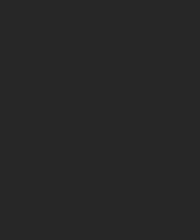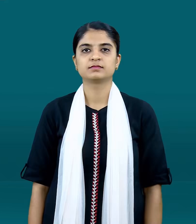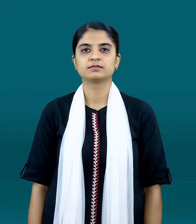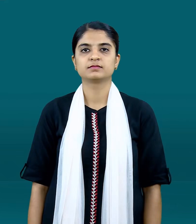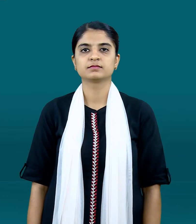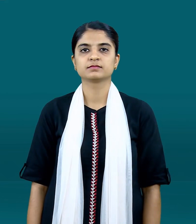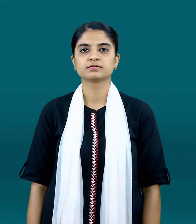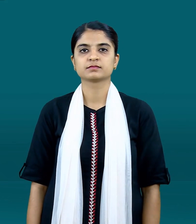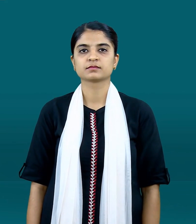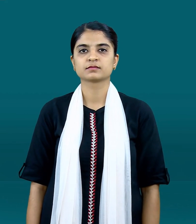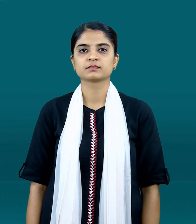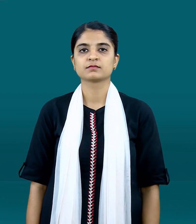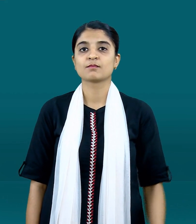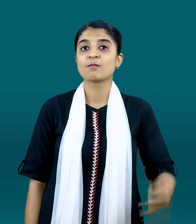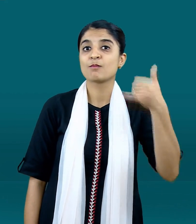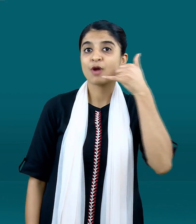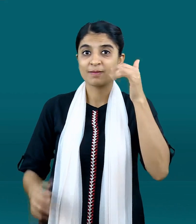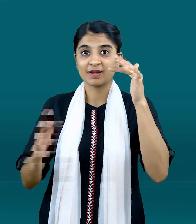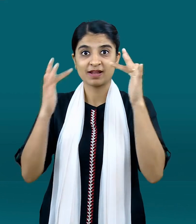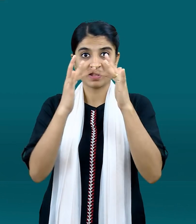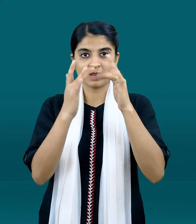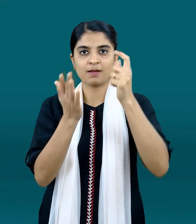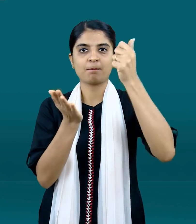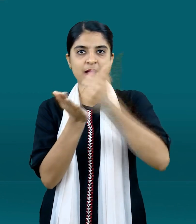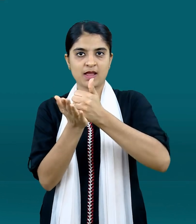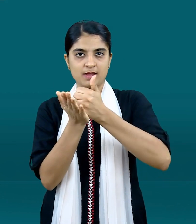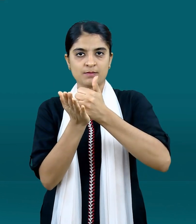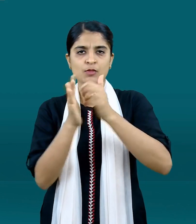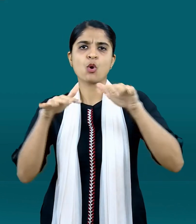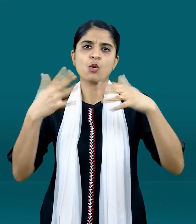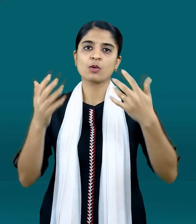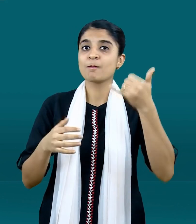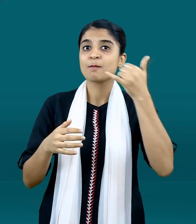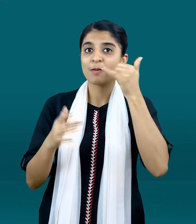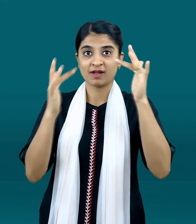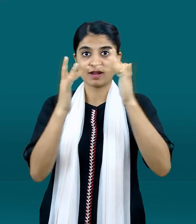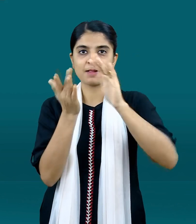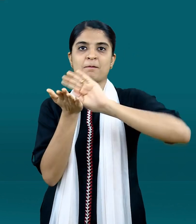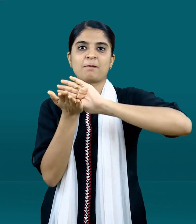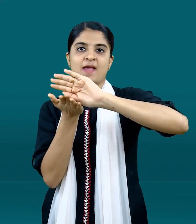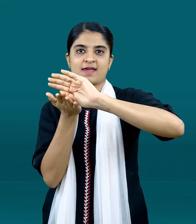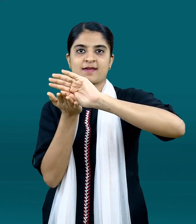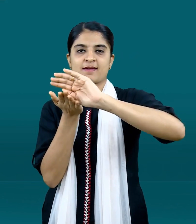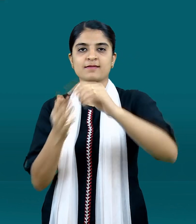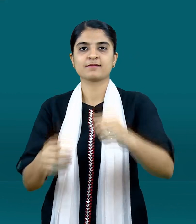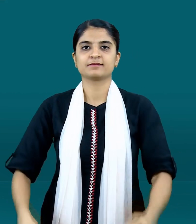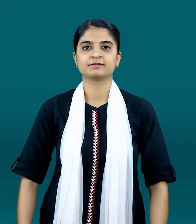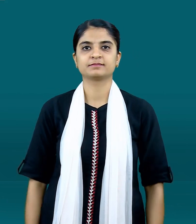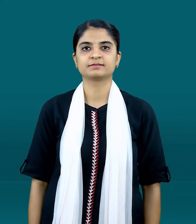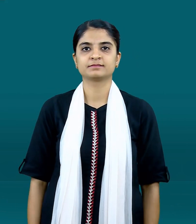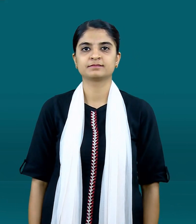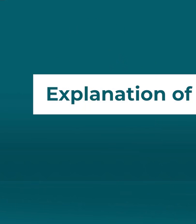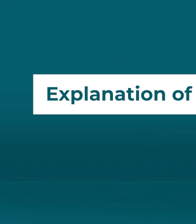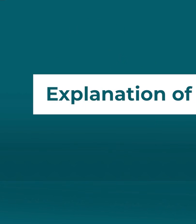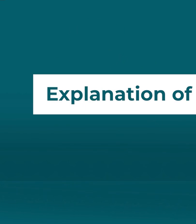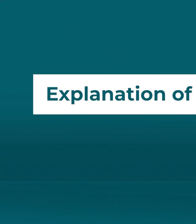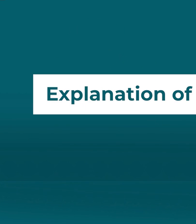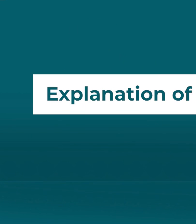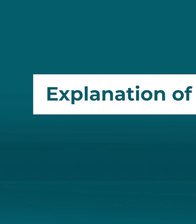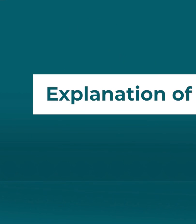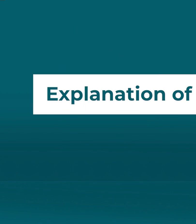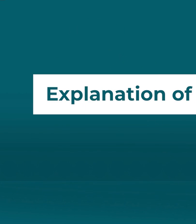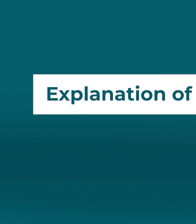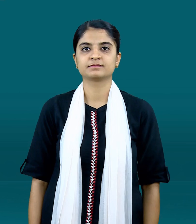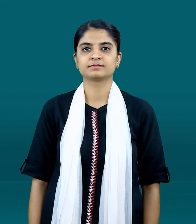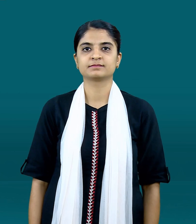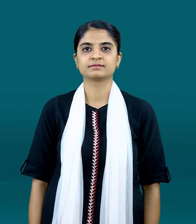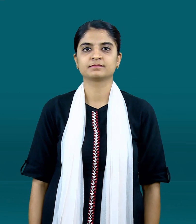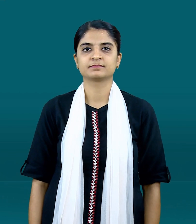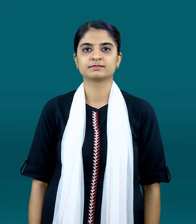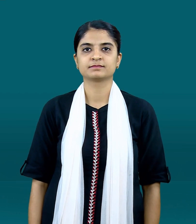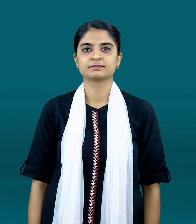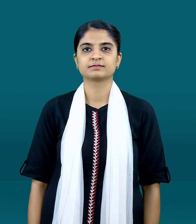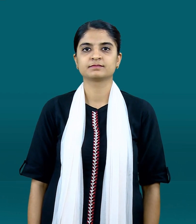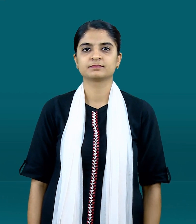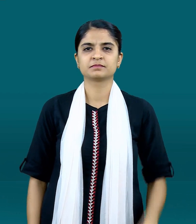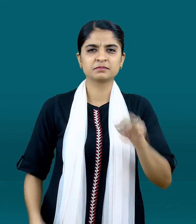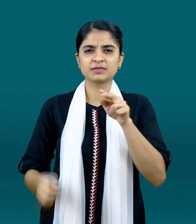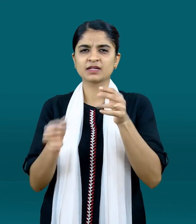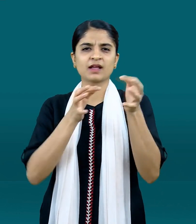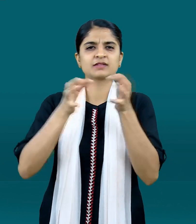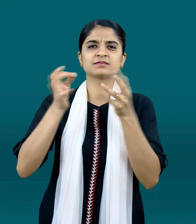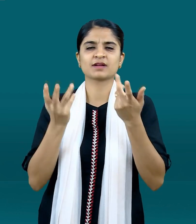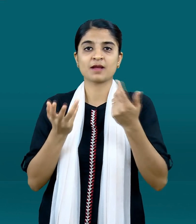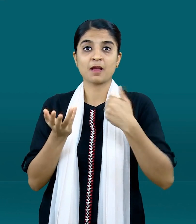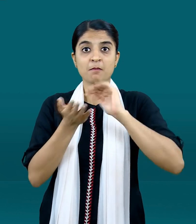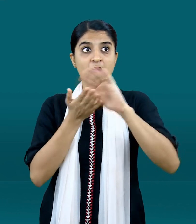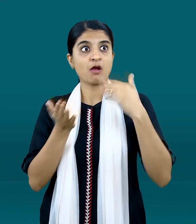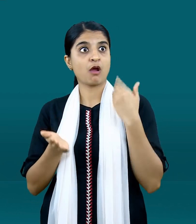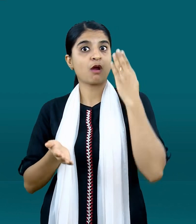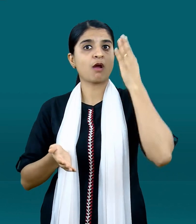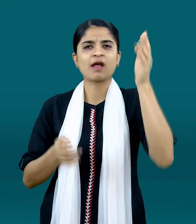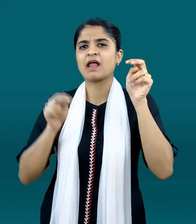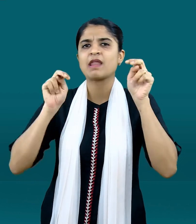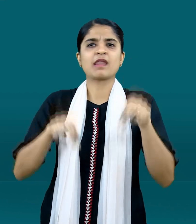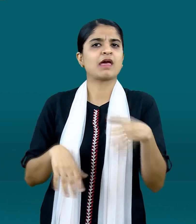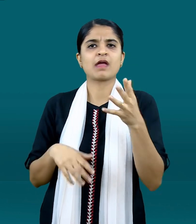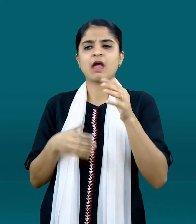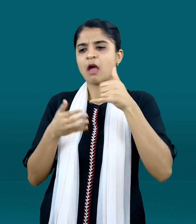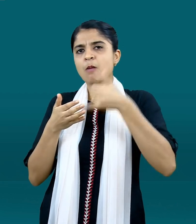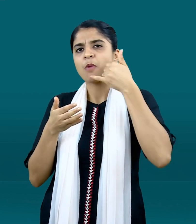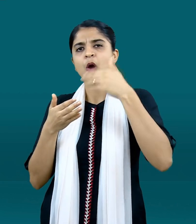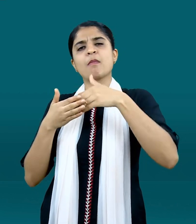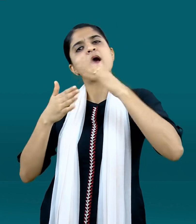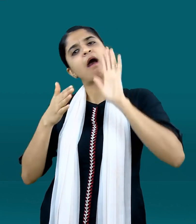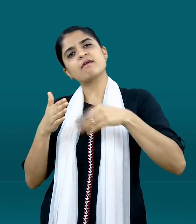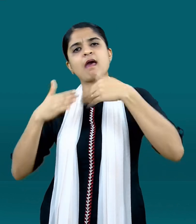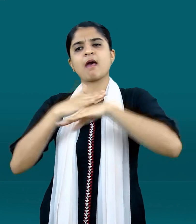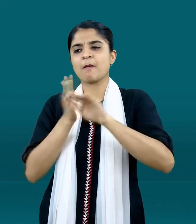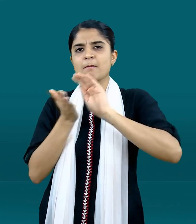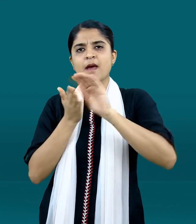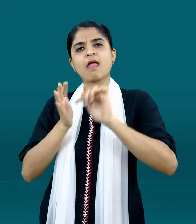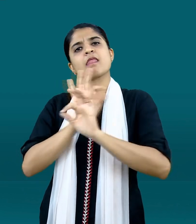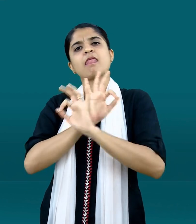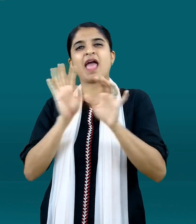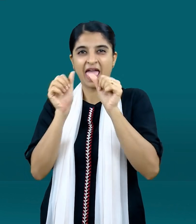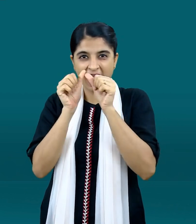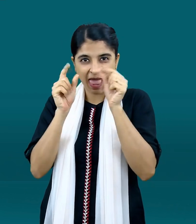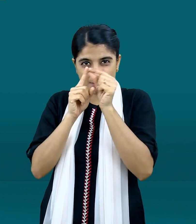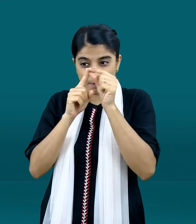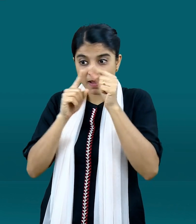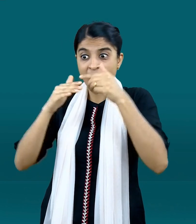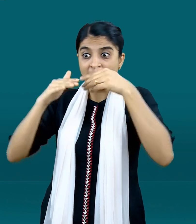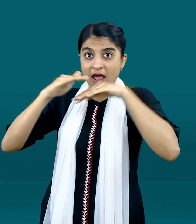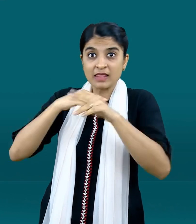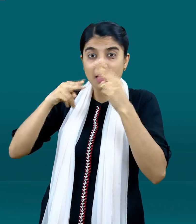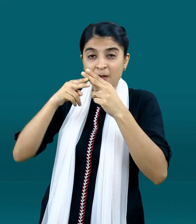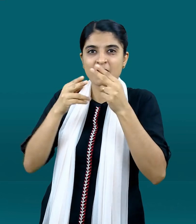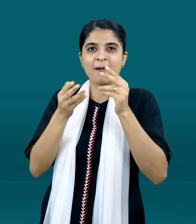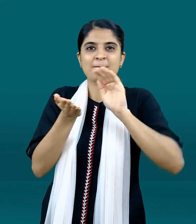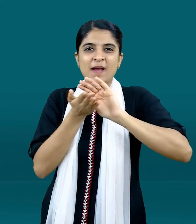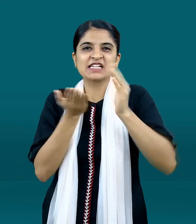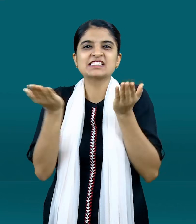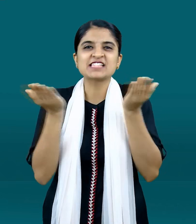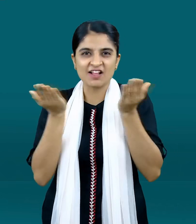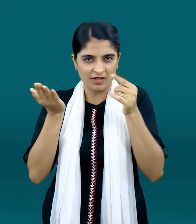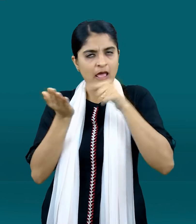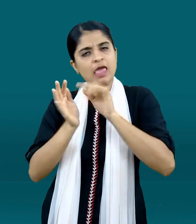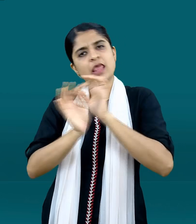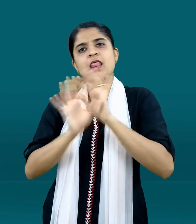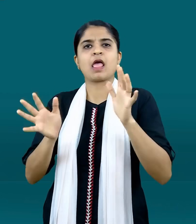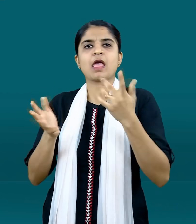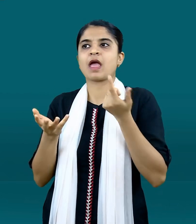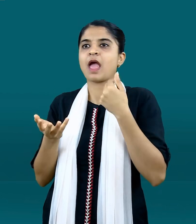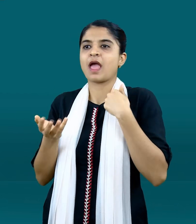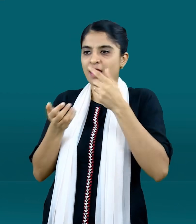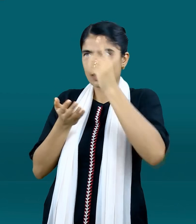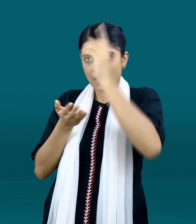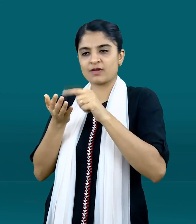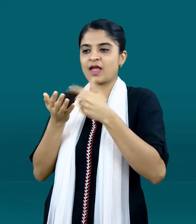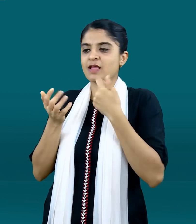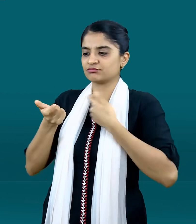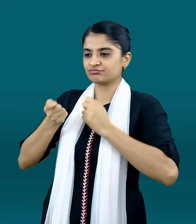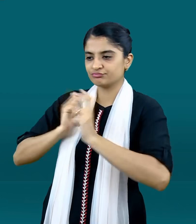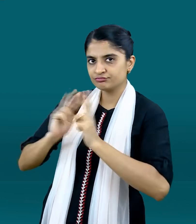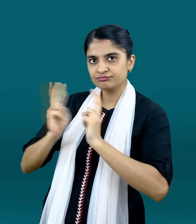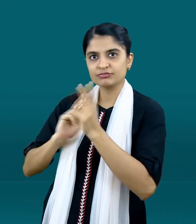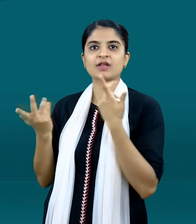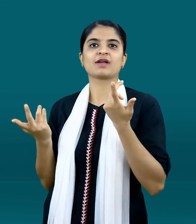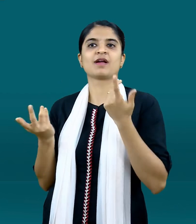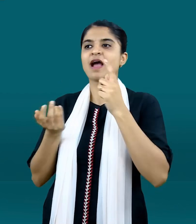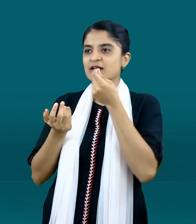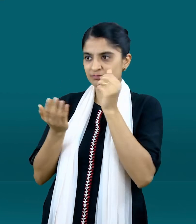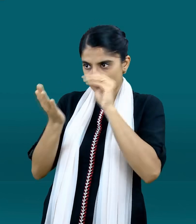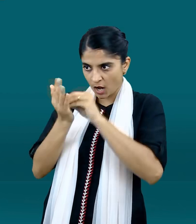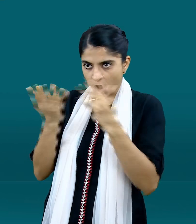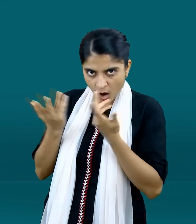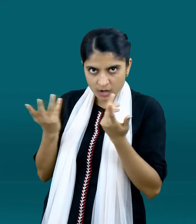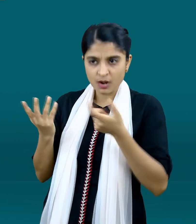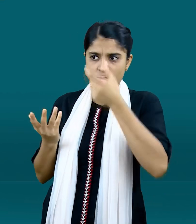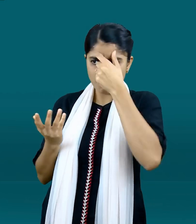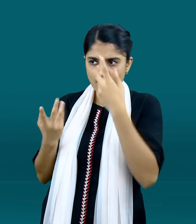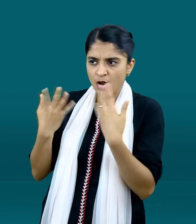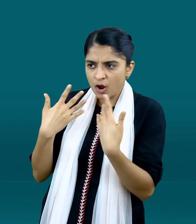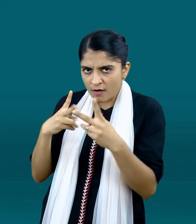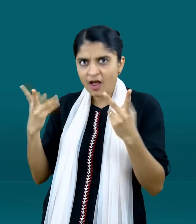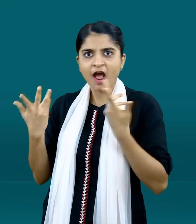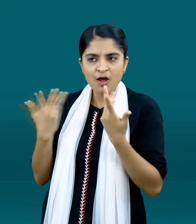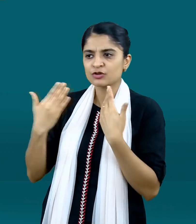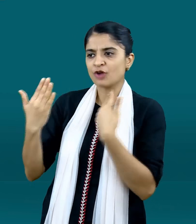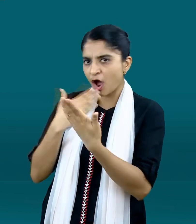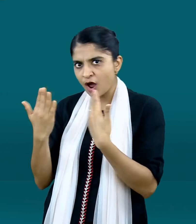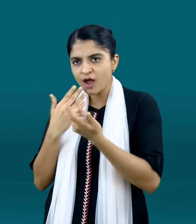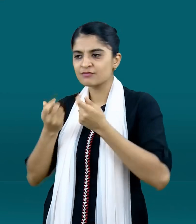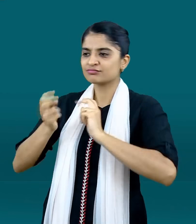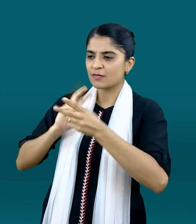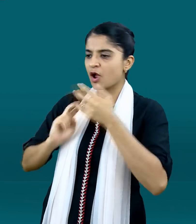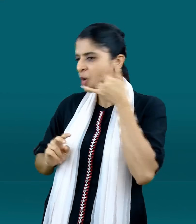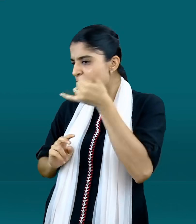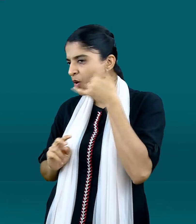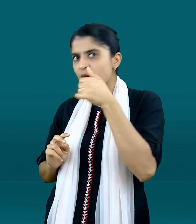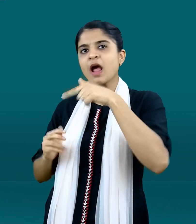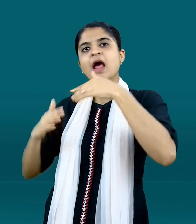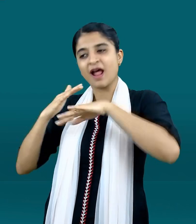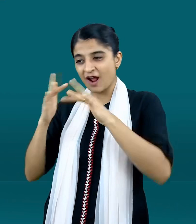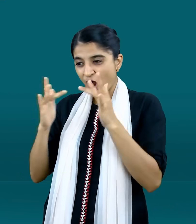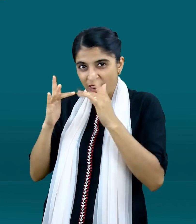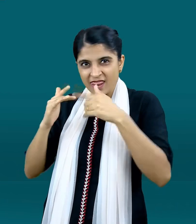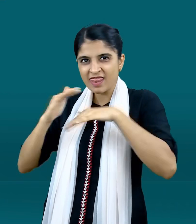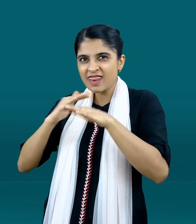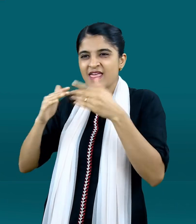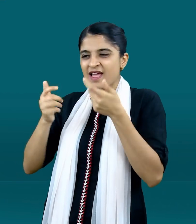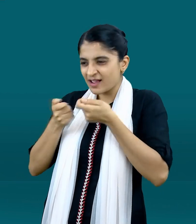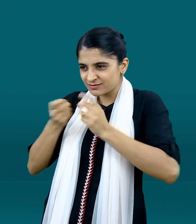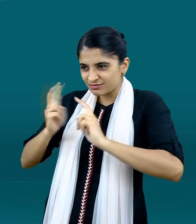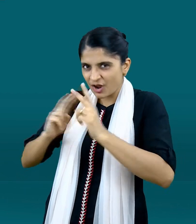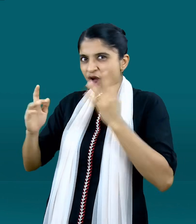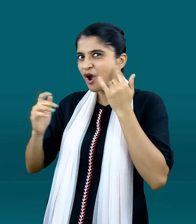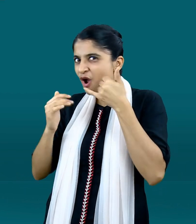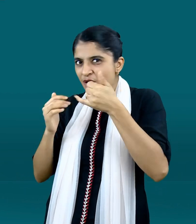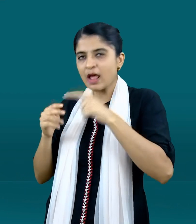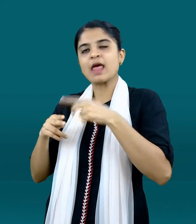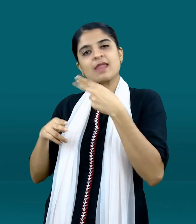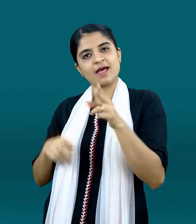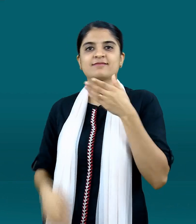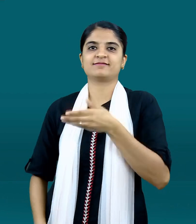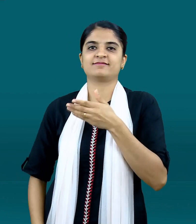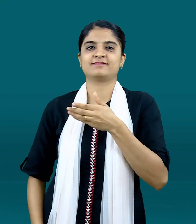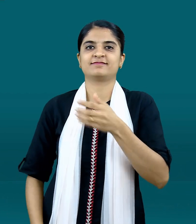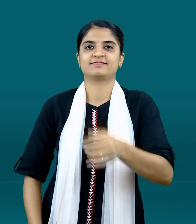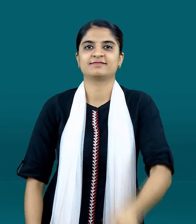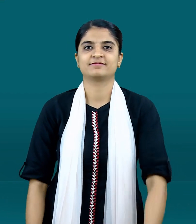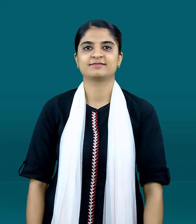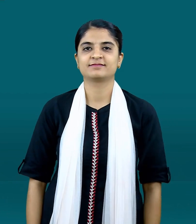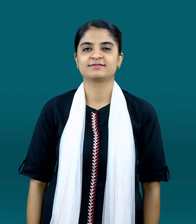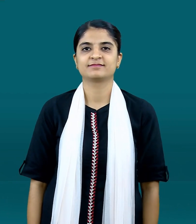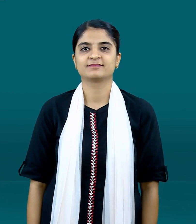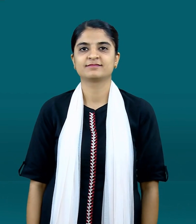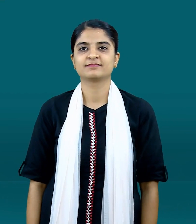Mobile Banking